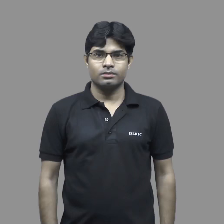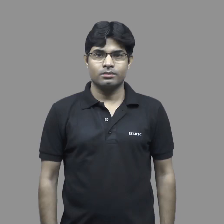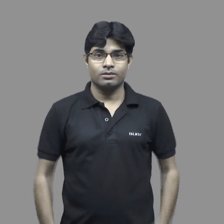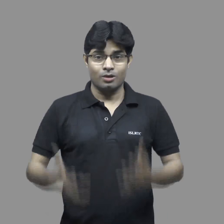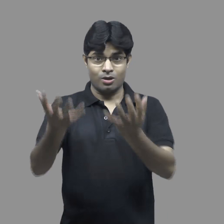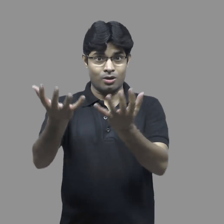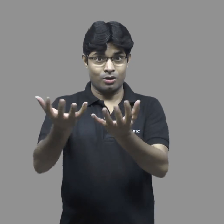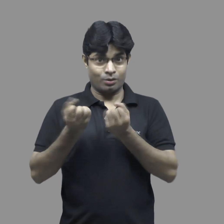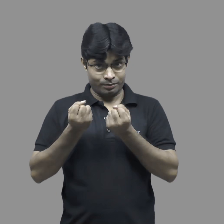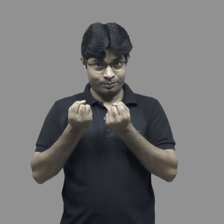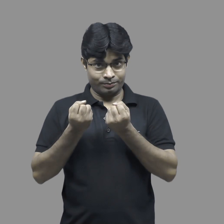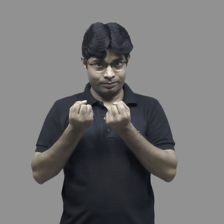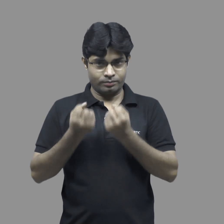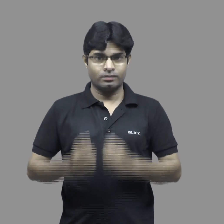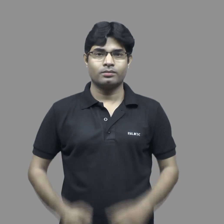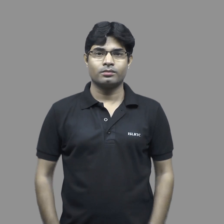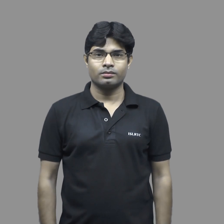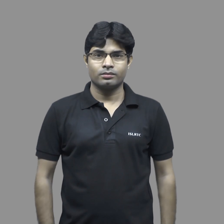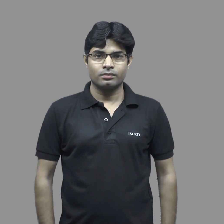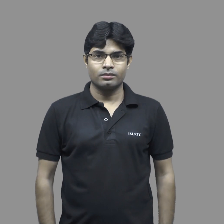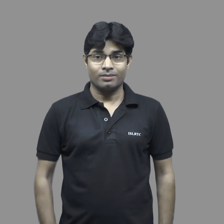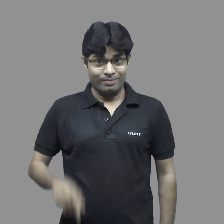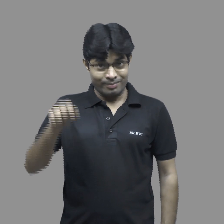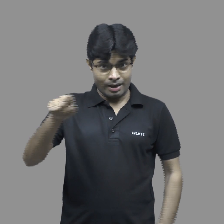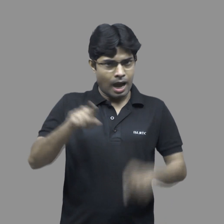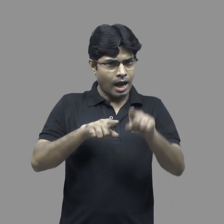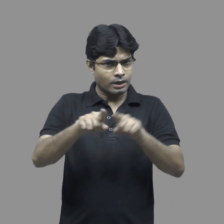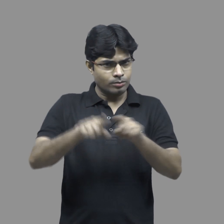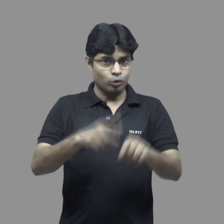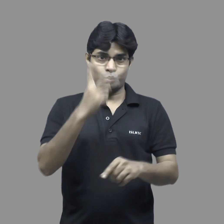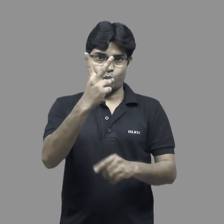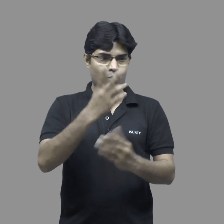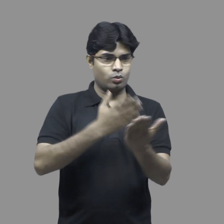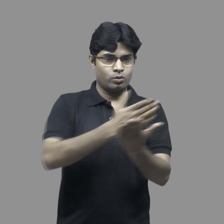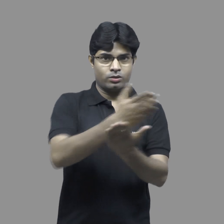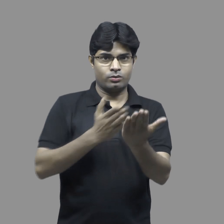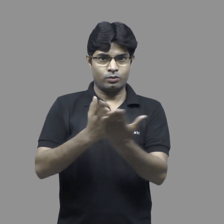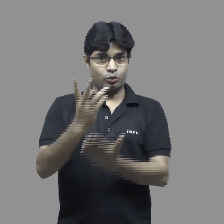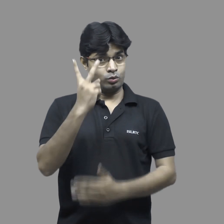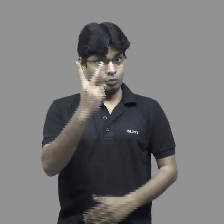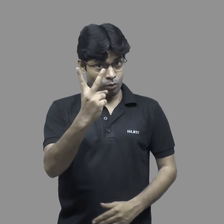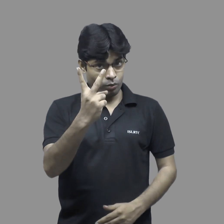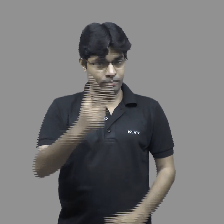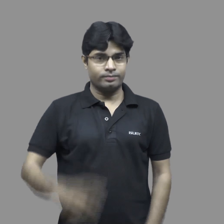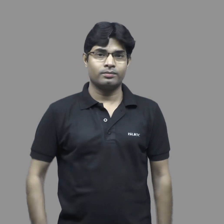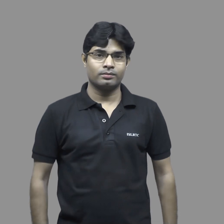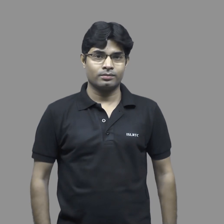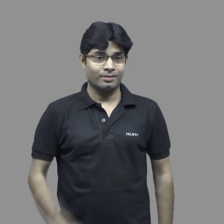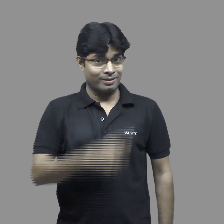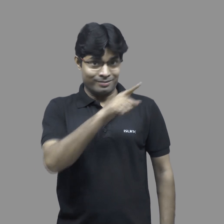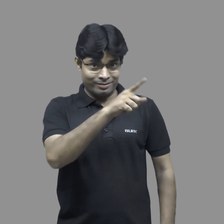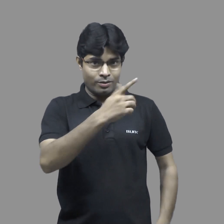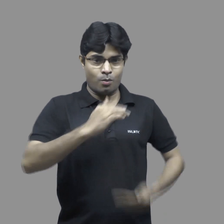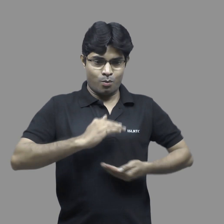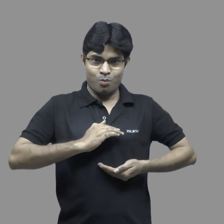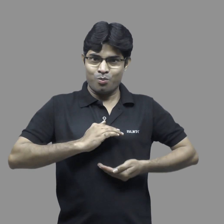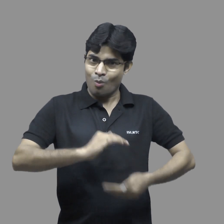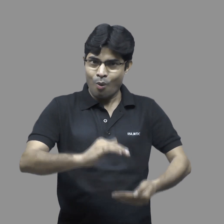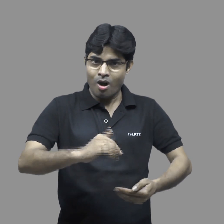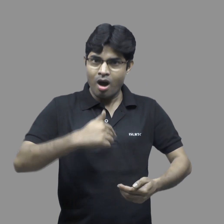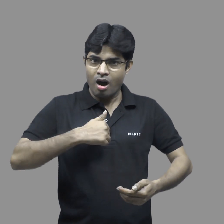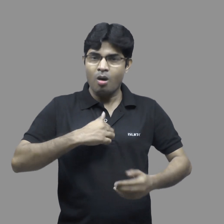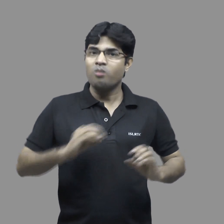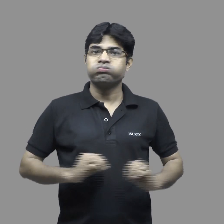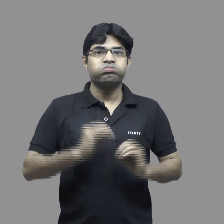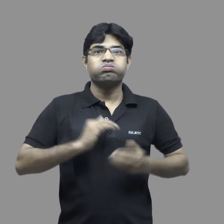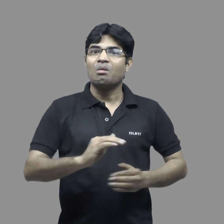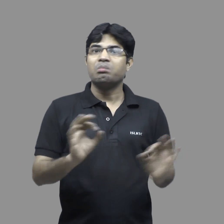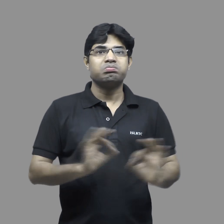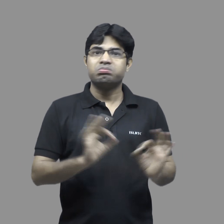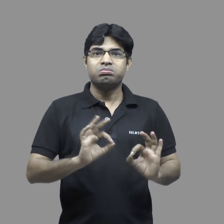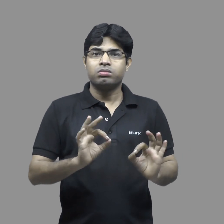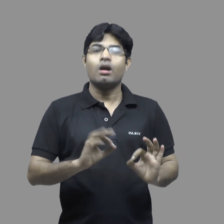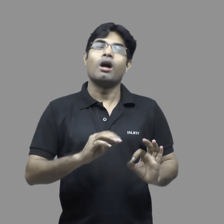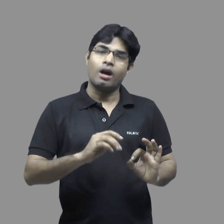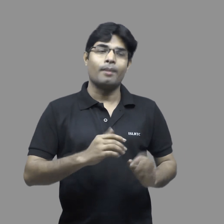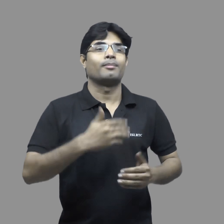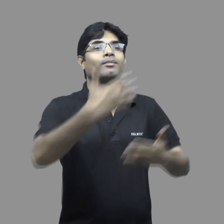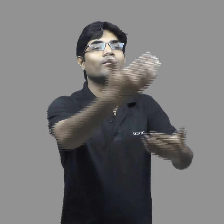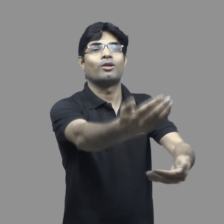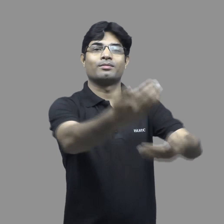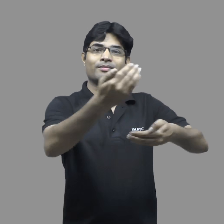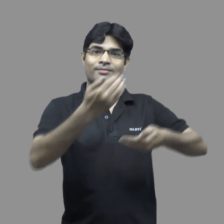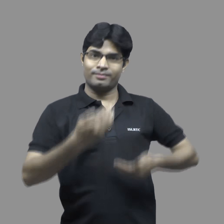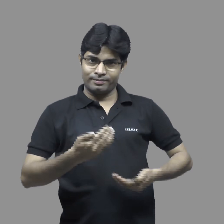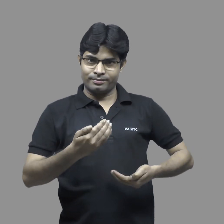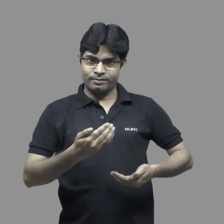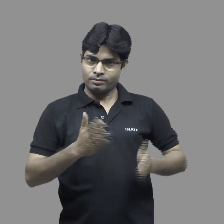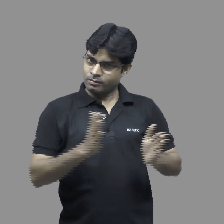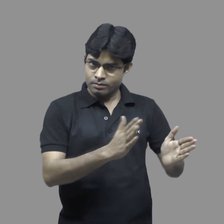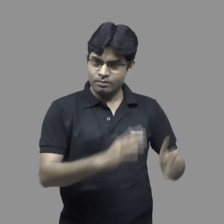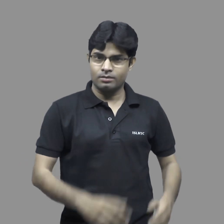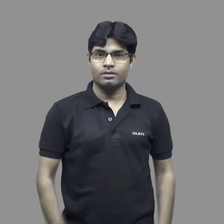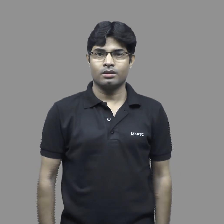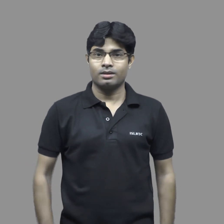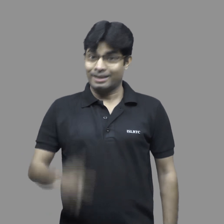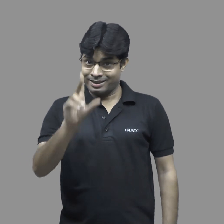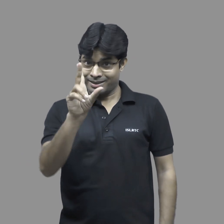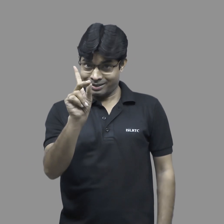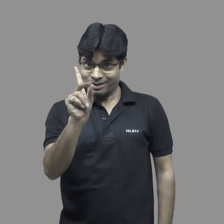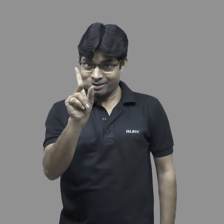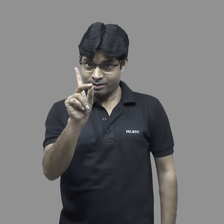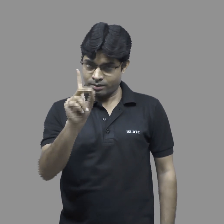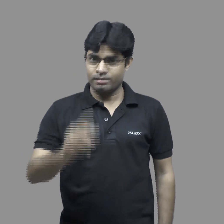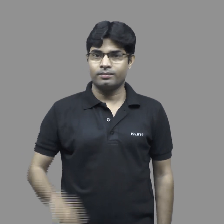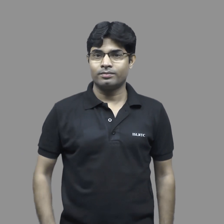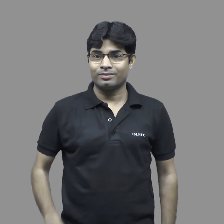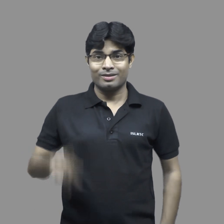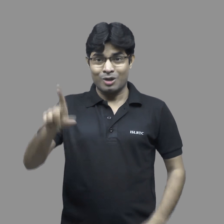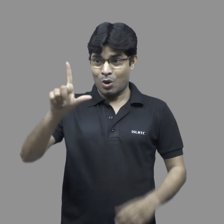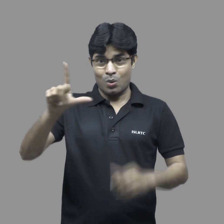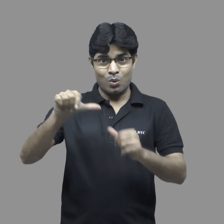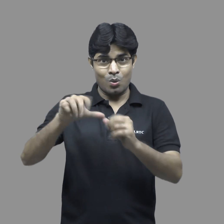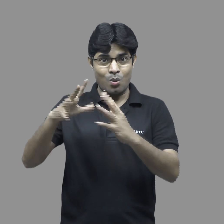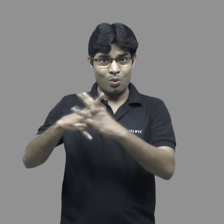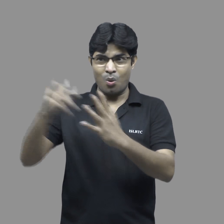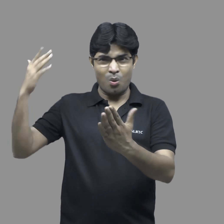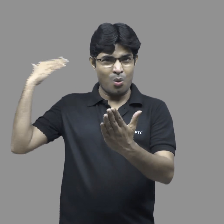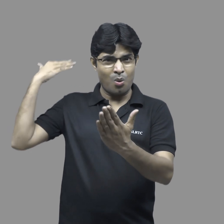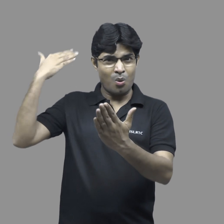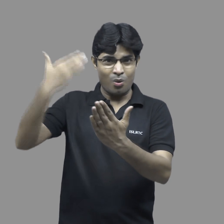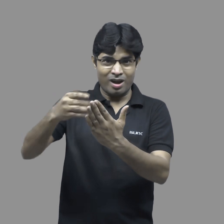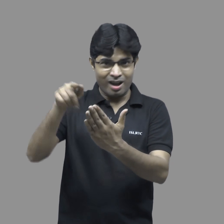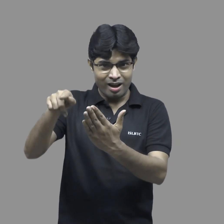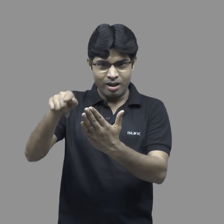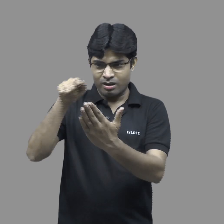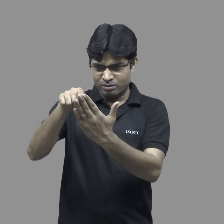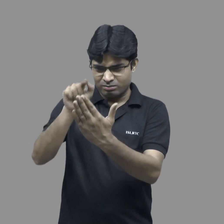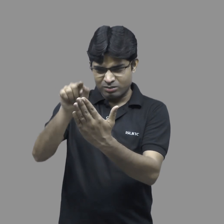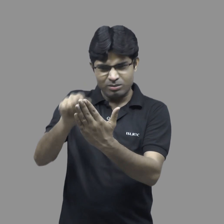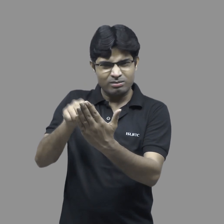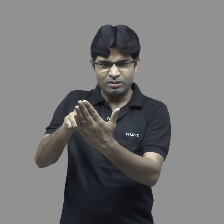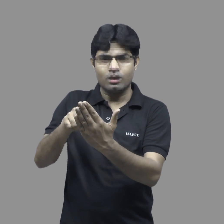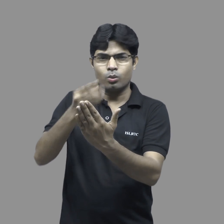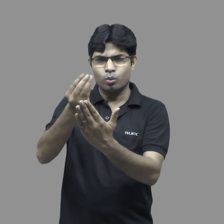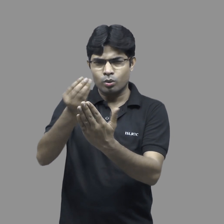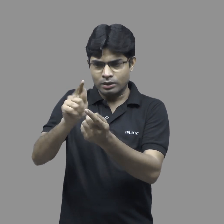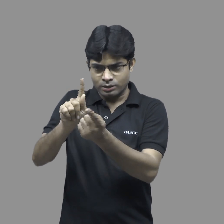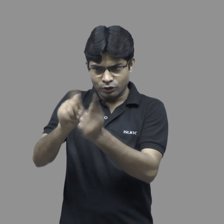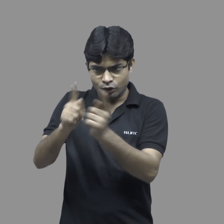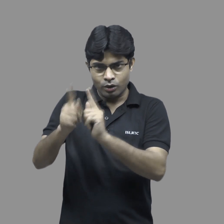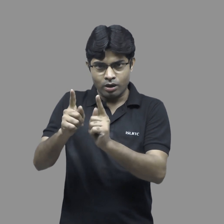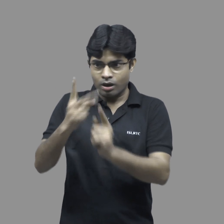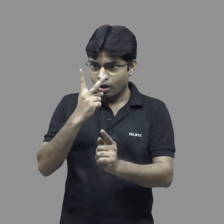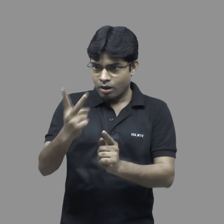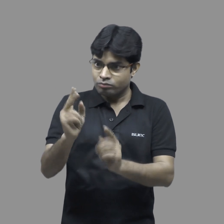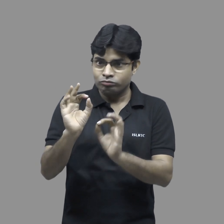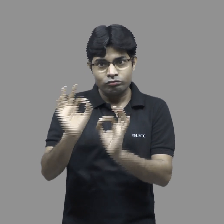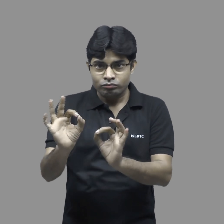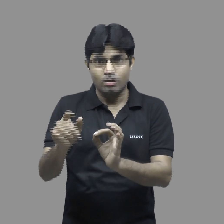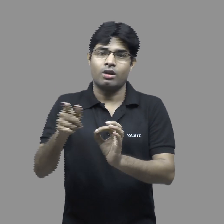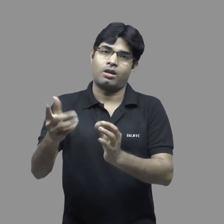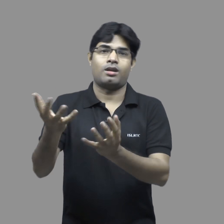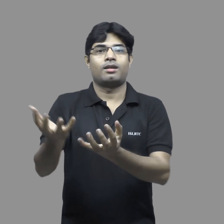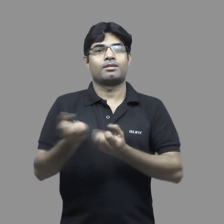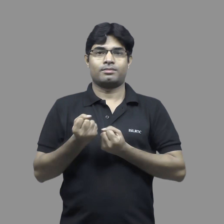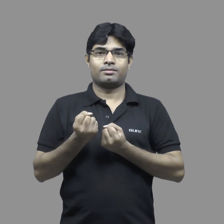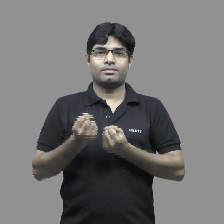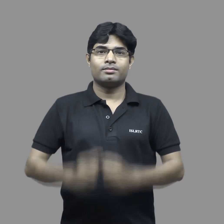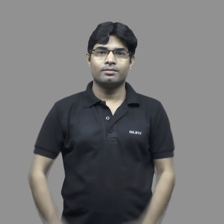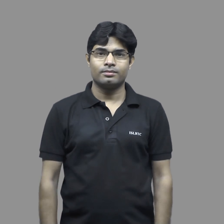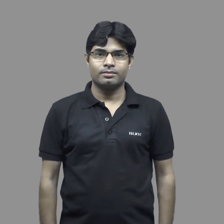Adpotion